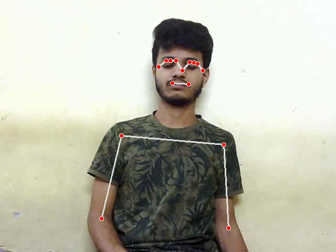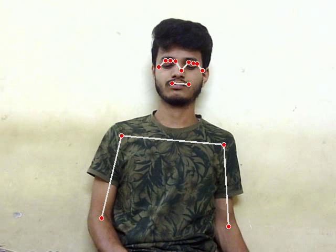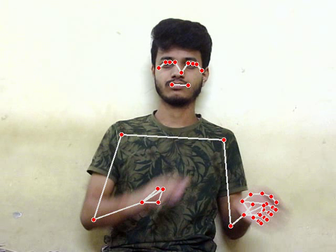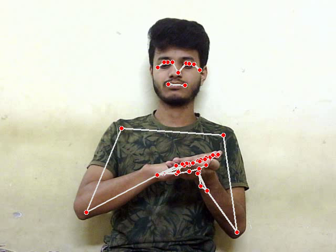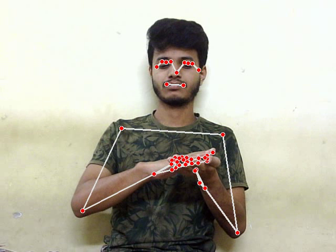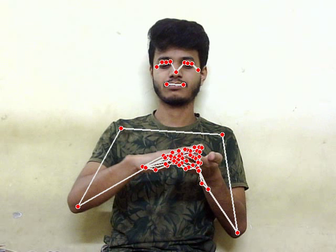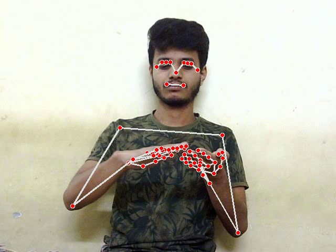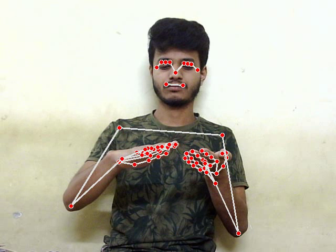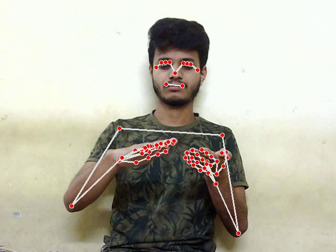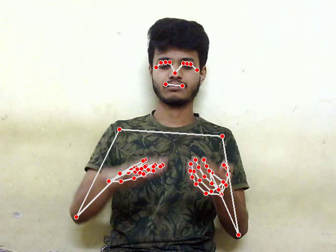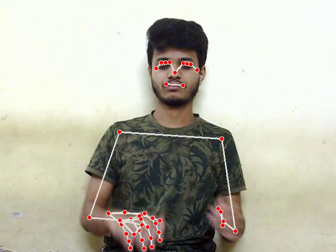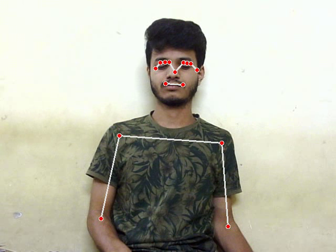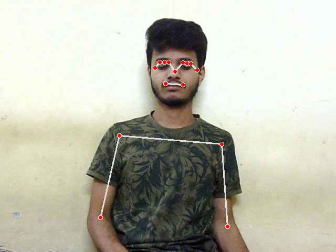nice